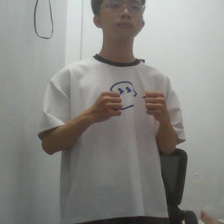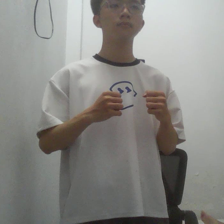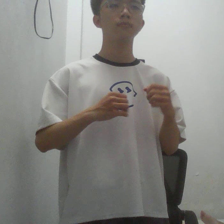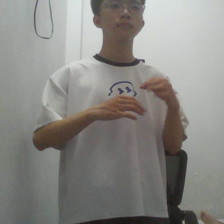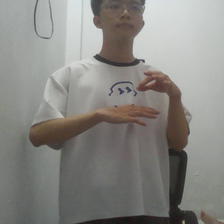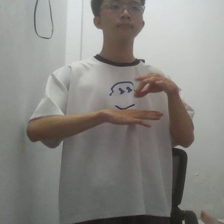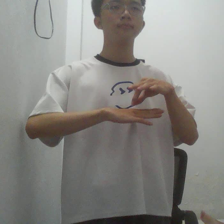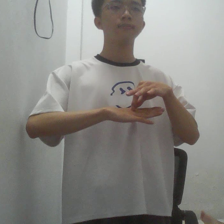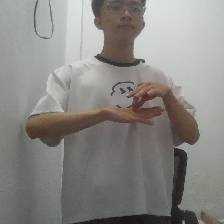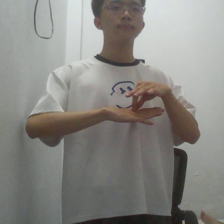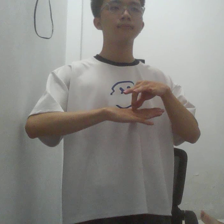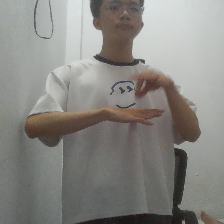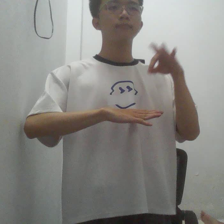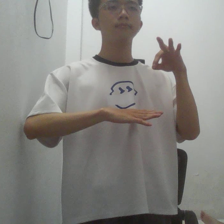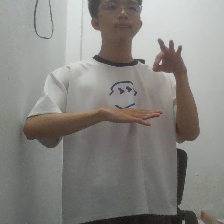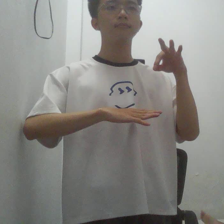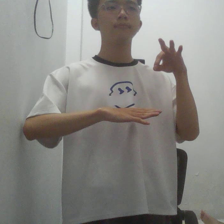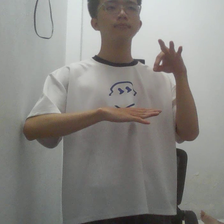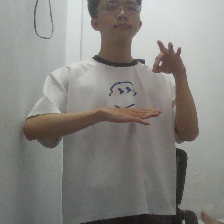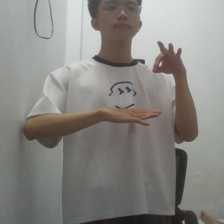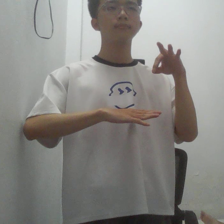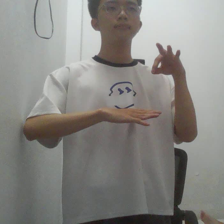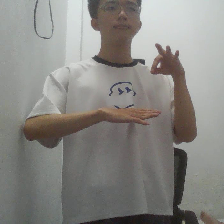tuan